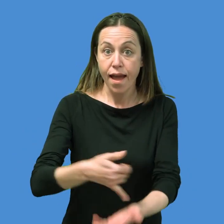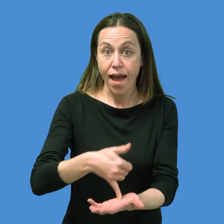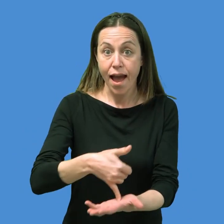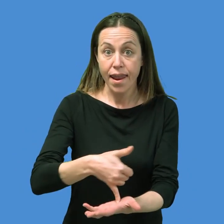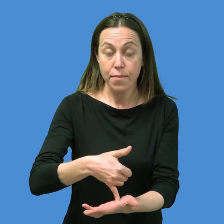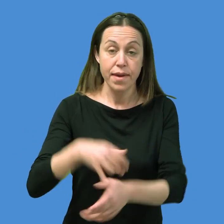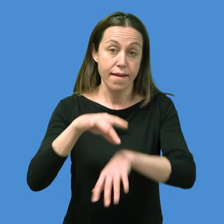debil